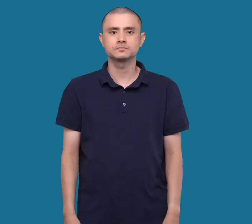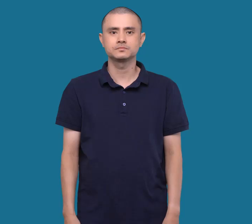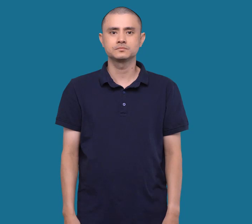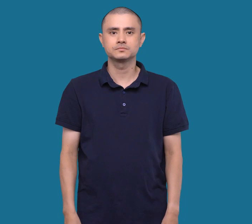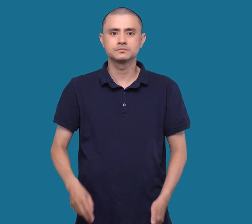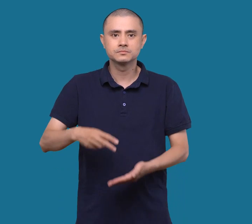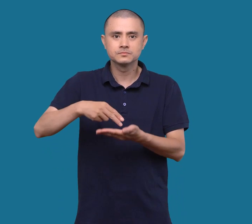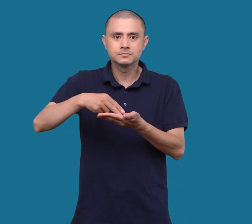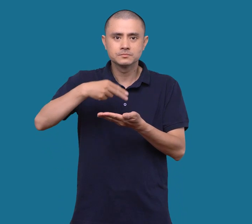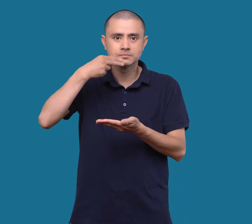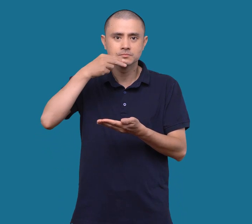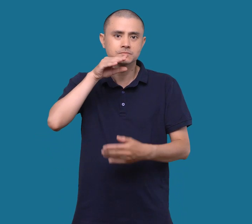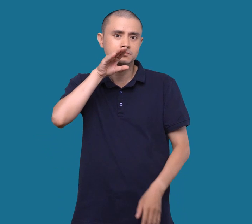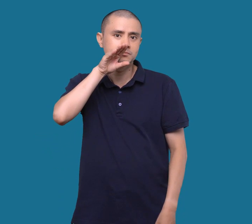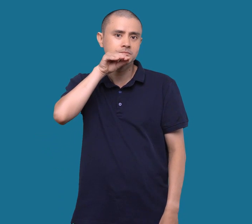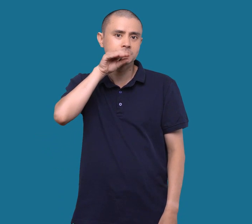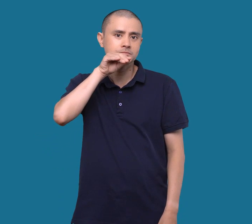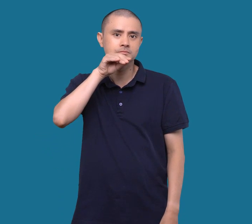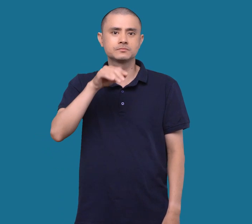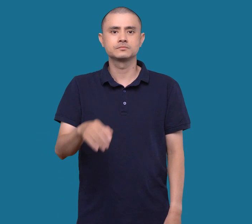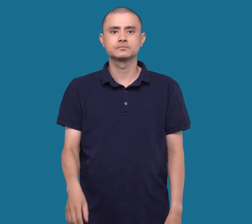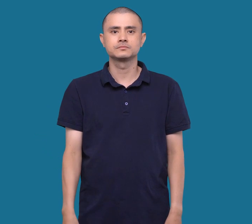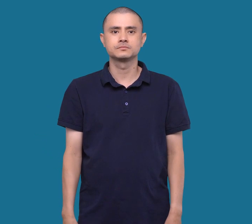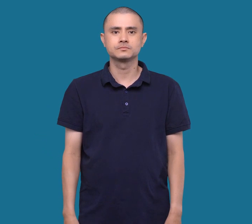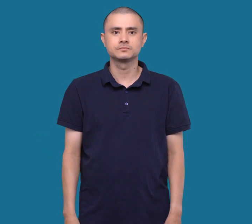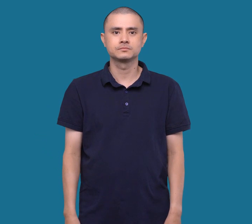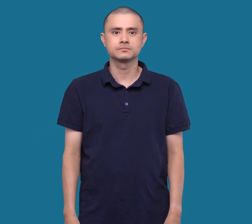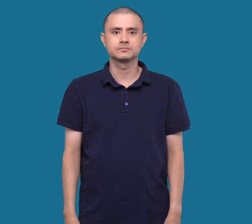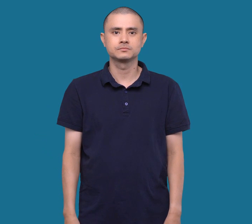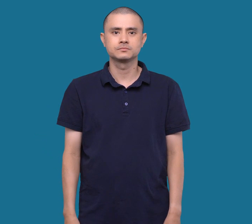bún ngan